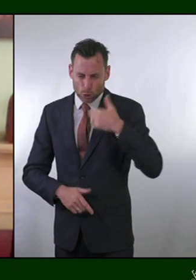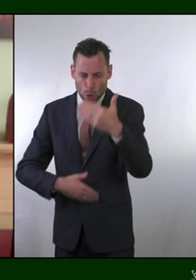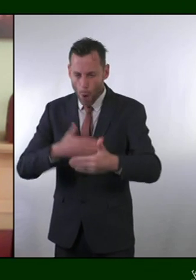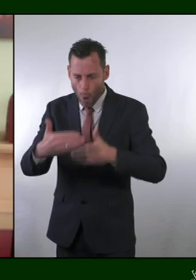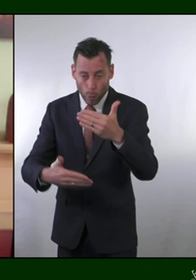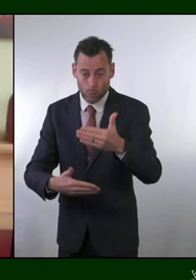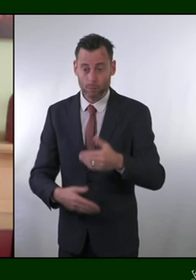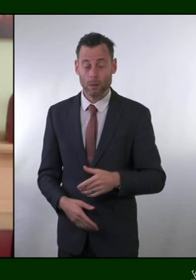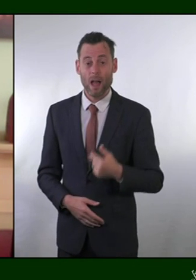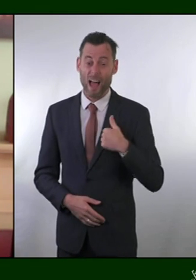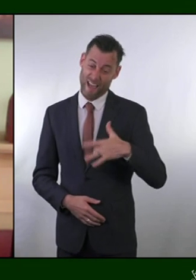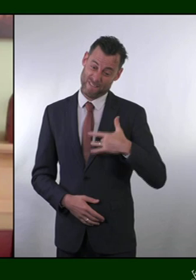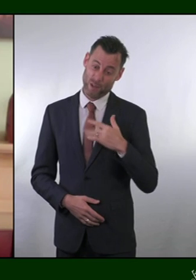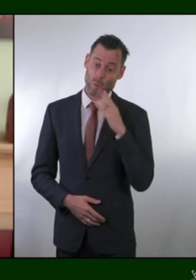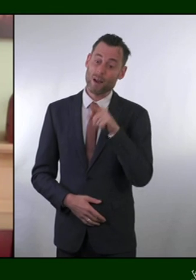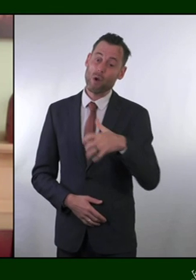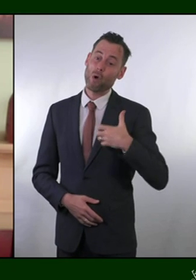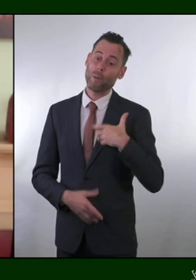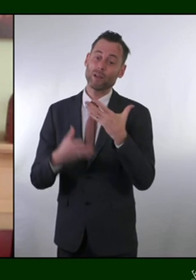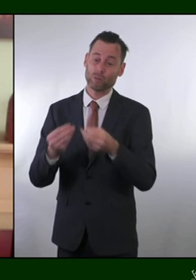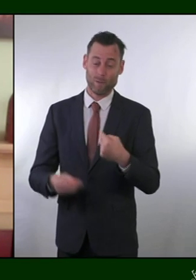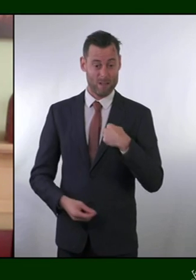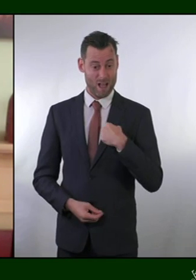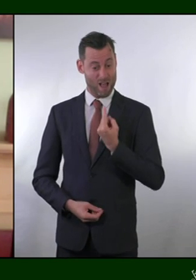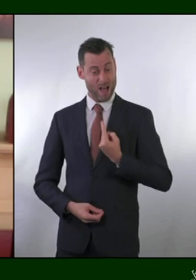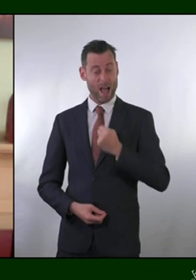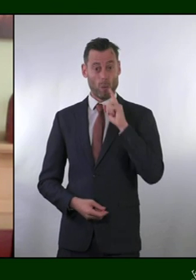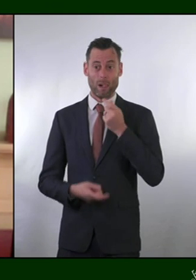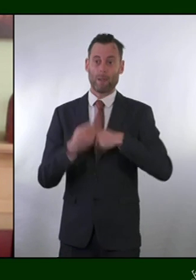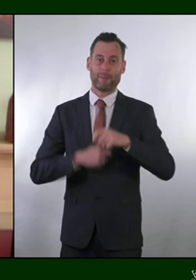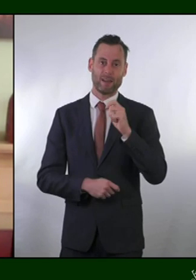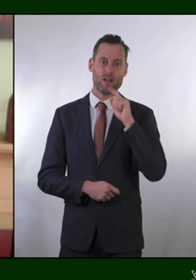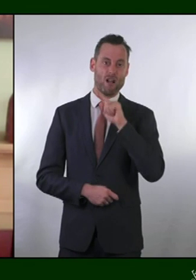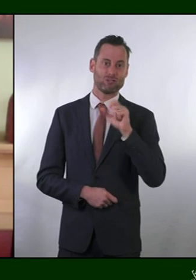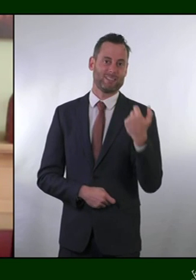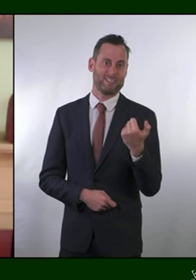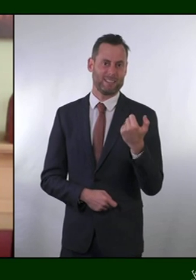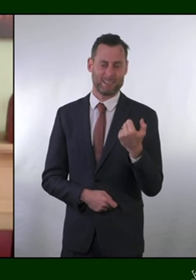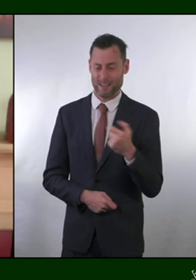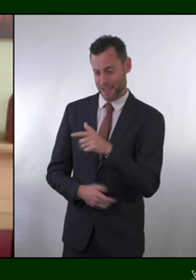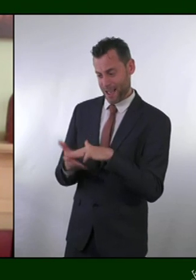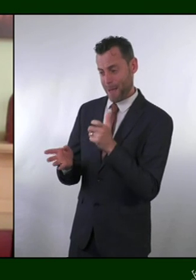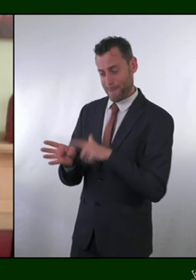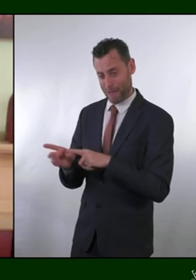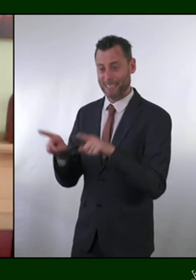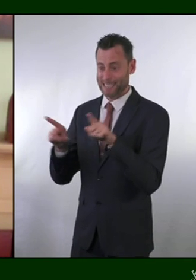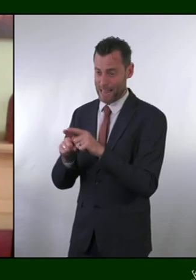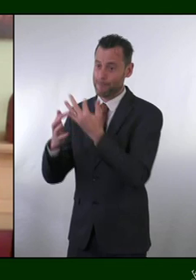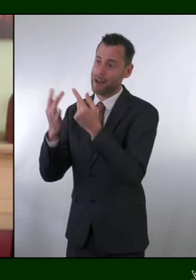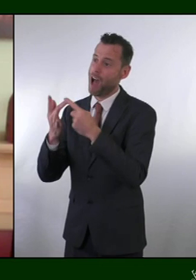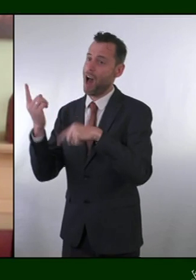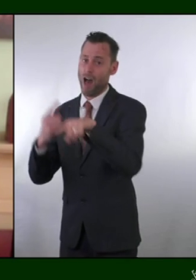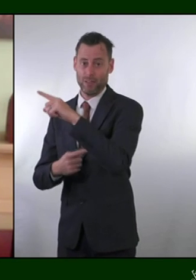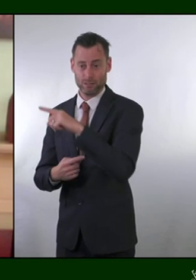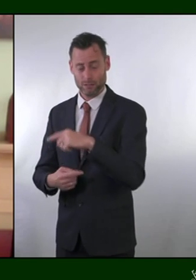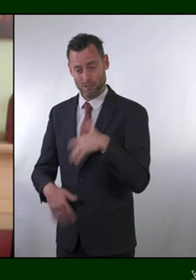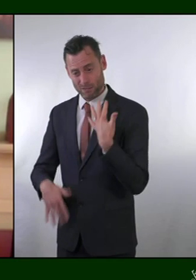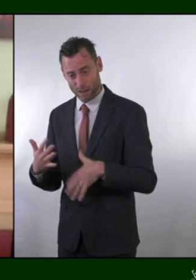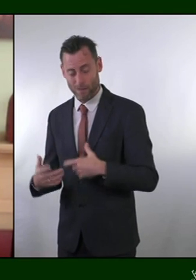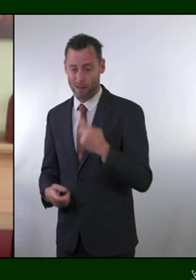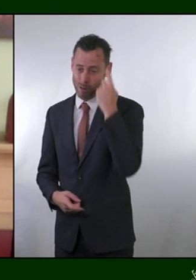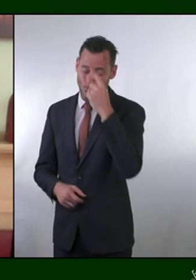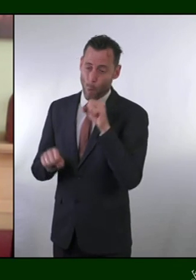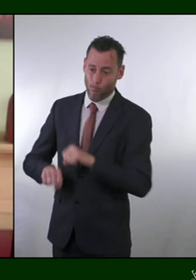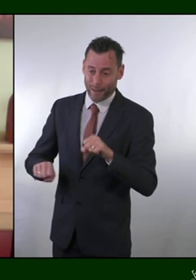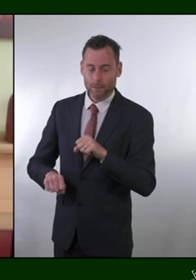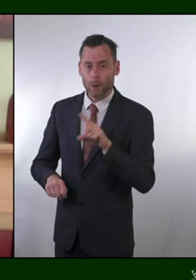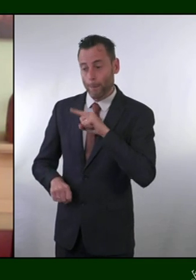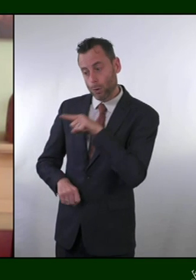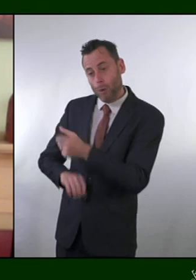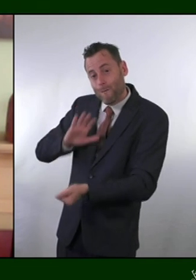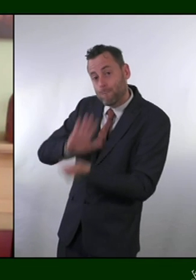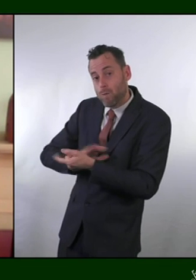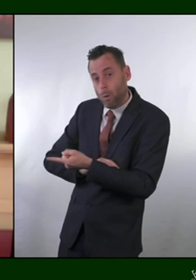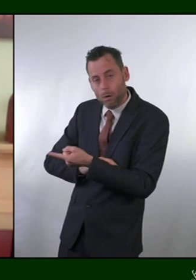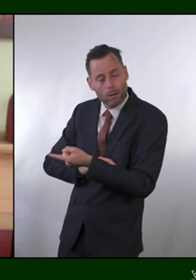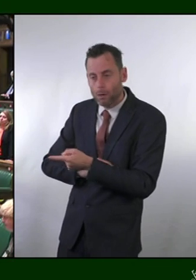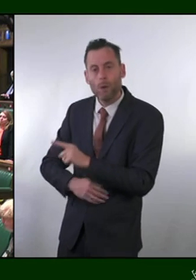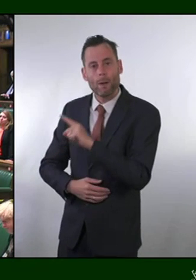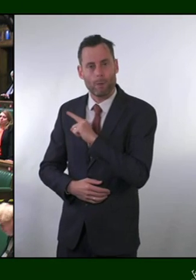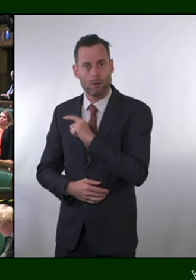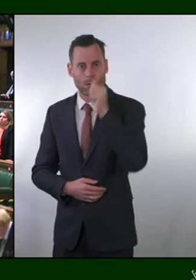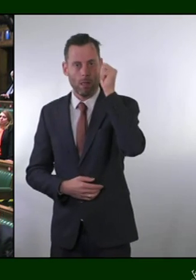Will the Prime Minister please commit to investigating why Mary, who is watching now, and hundreds of others are waiting years to be compensated for something that happened not because they were foolish, but because they were victims of mis-selling?